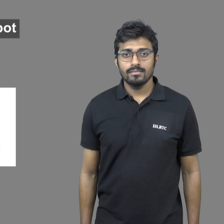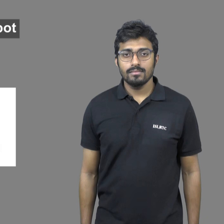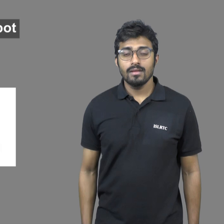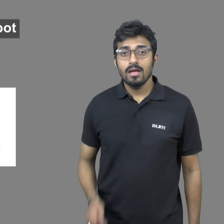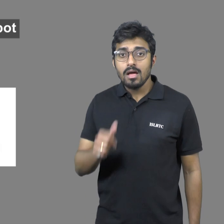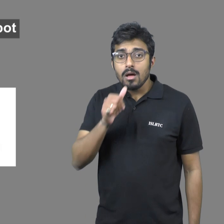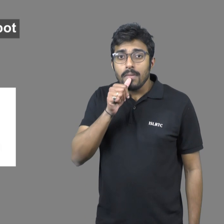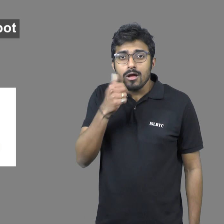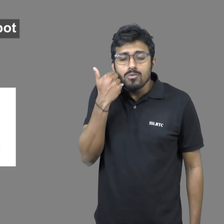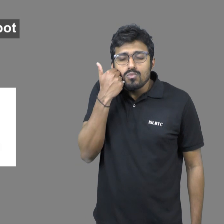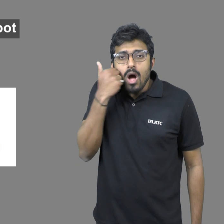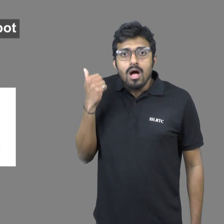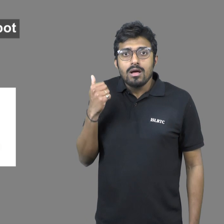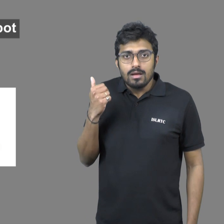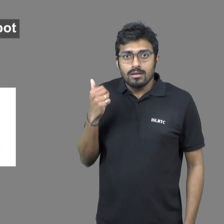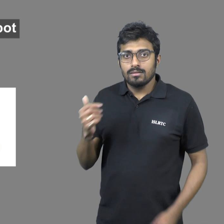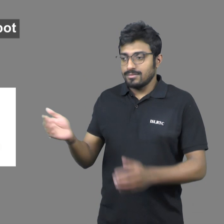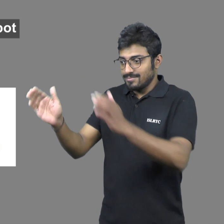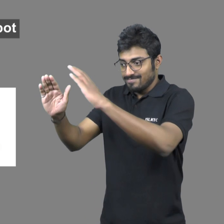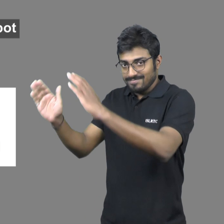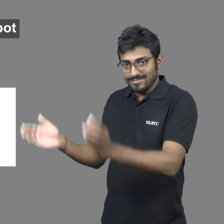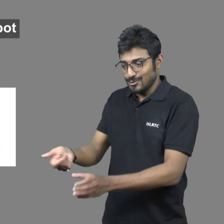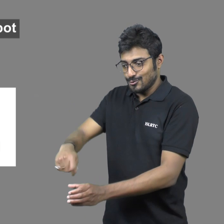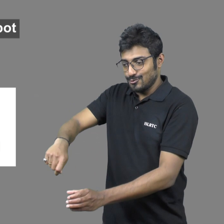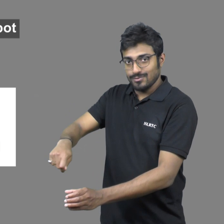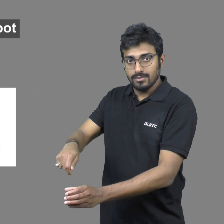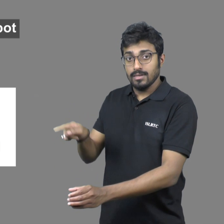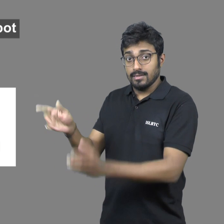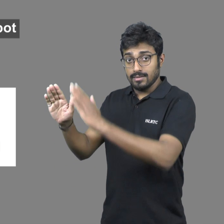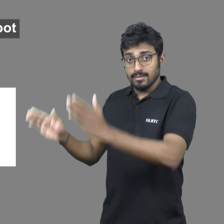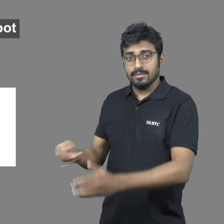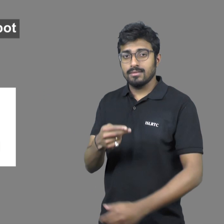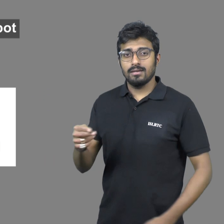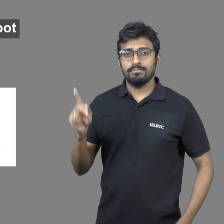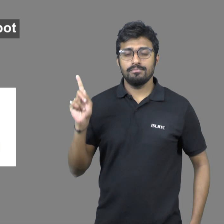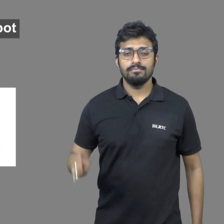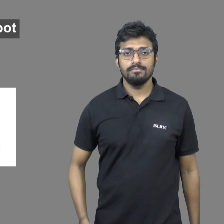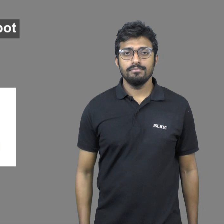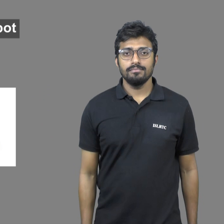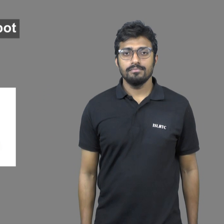Earthen Water Pot Matka